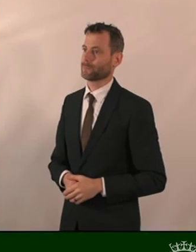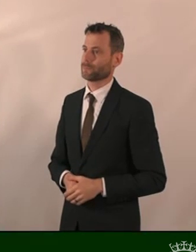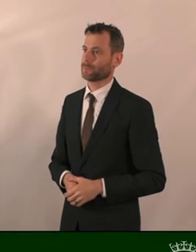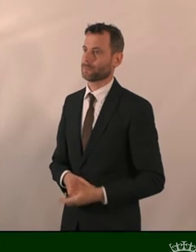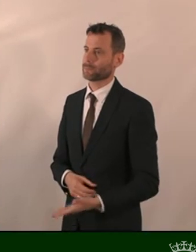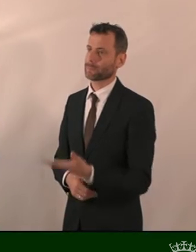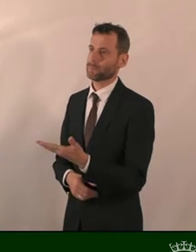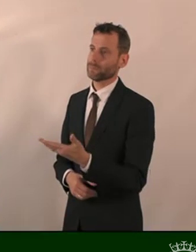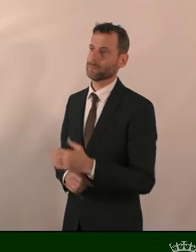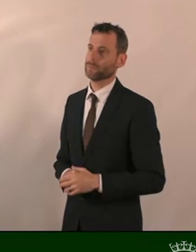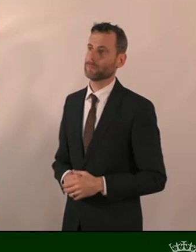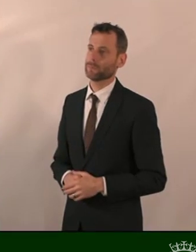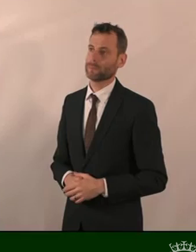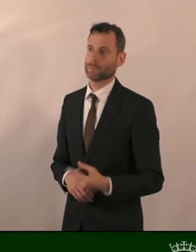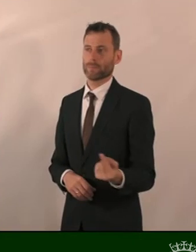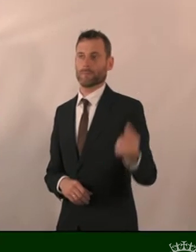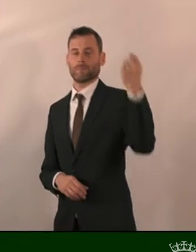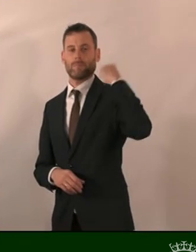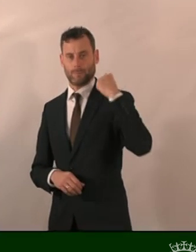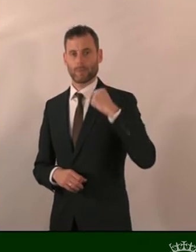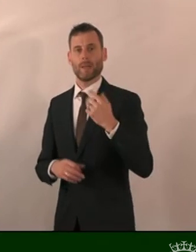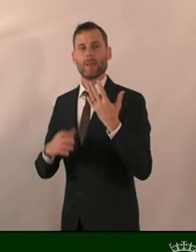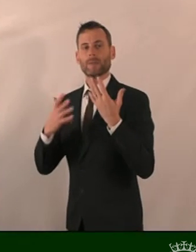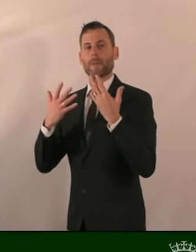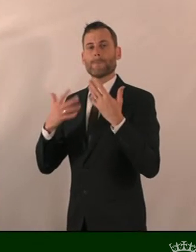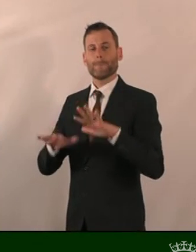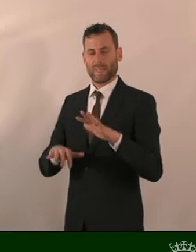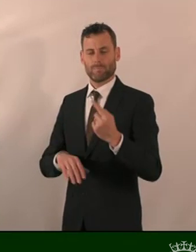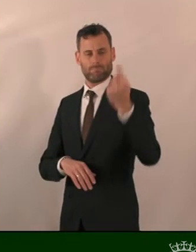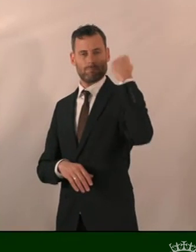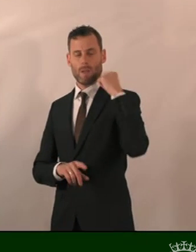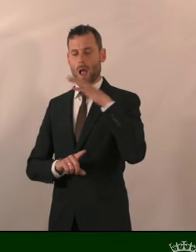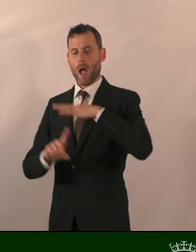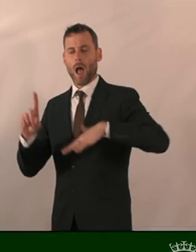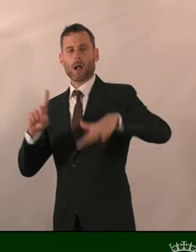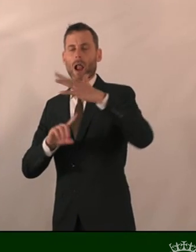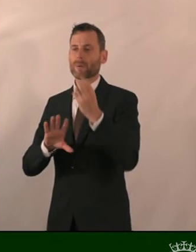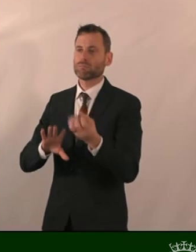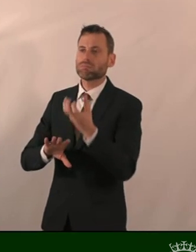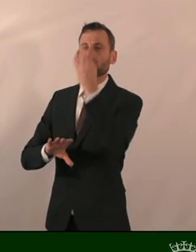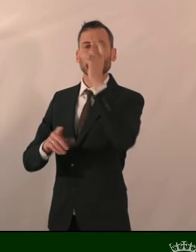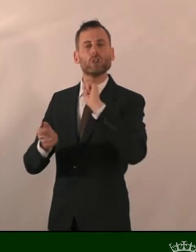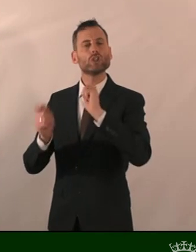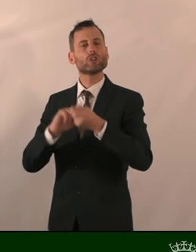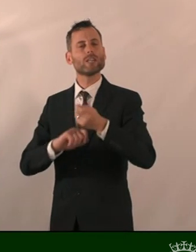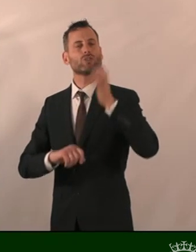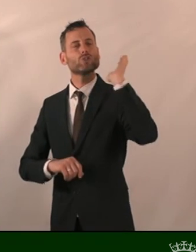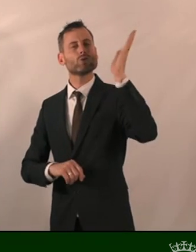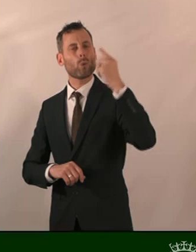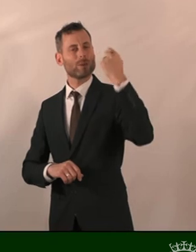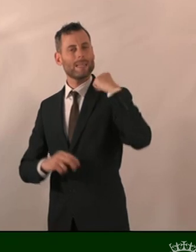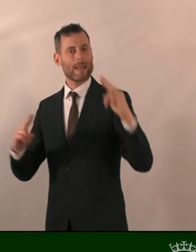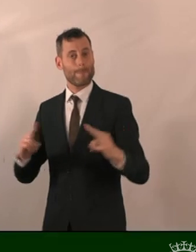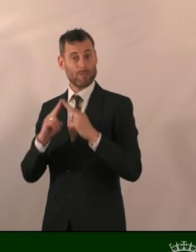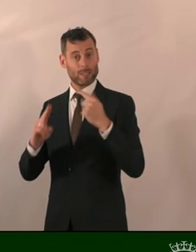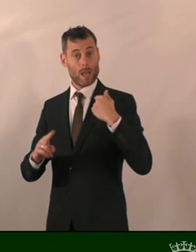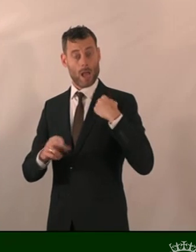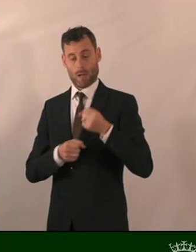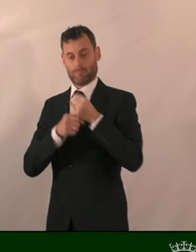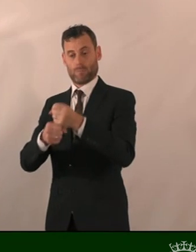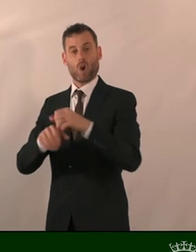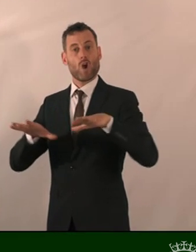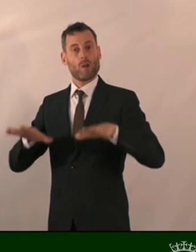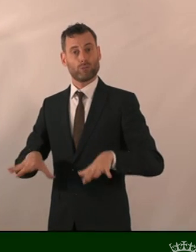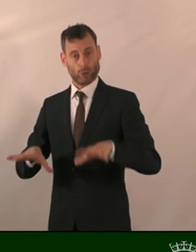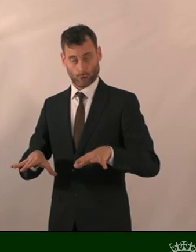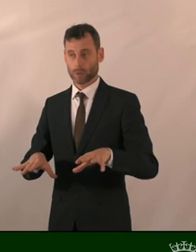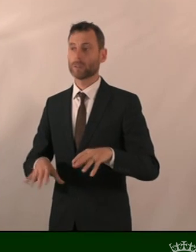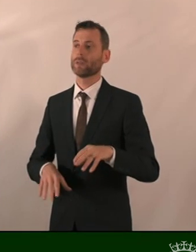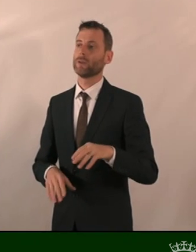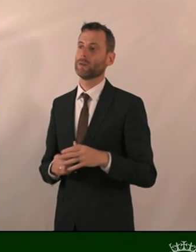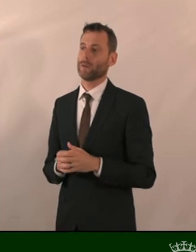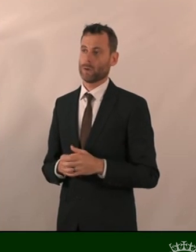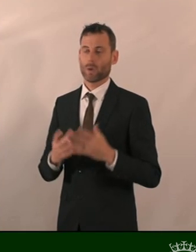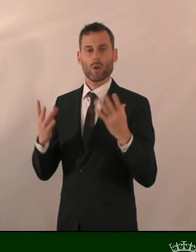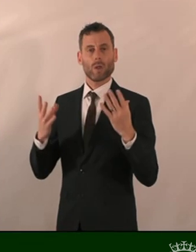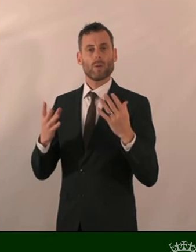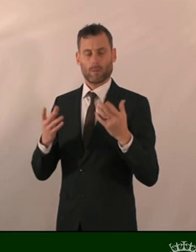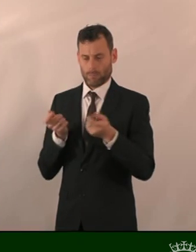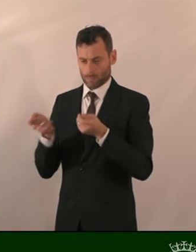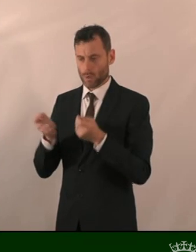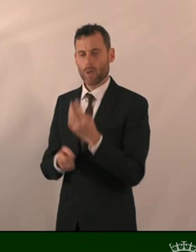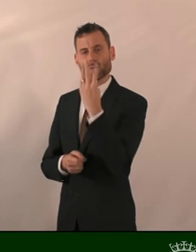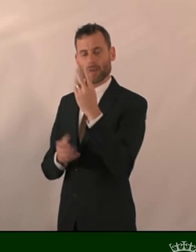Before the previous successful climate change talks in 2015 in Paris, I led the British preparations, including the delegations, for the three preceding UN climate talks.